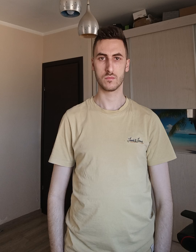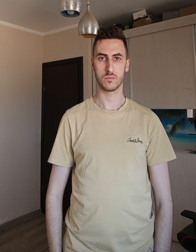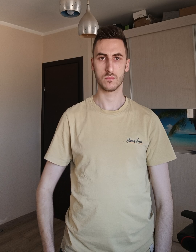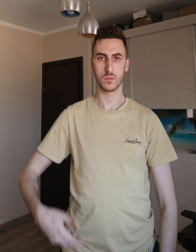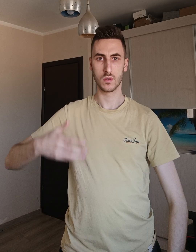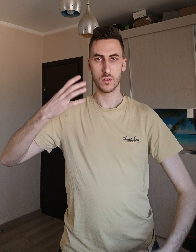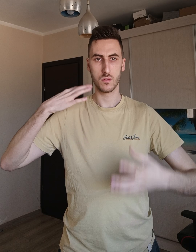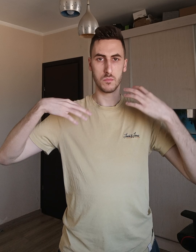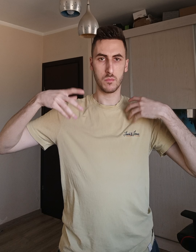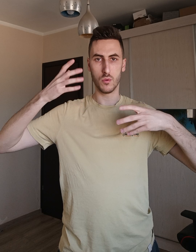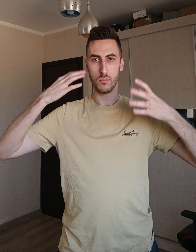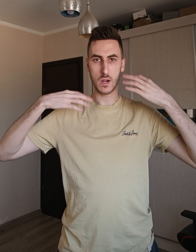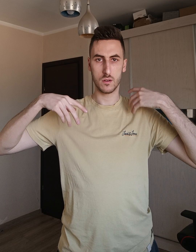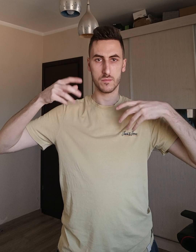מבולבל